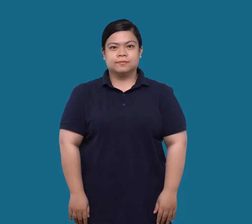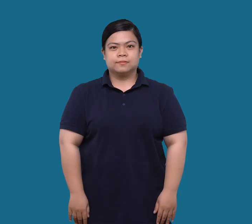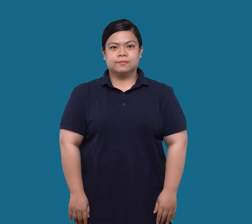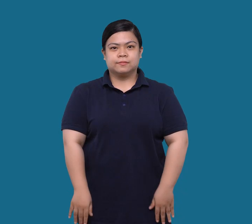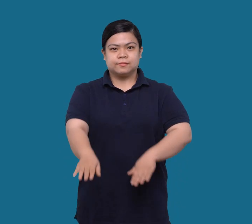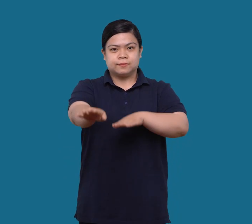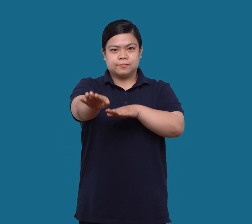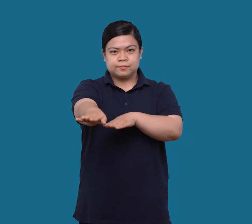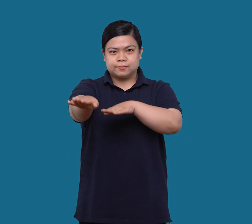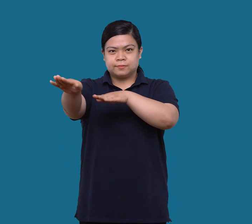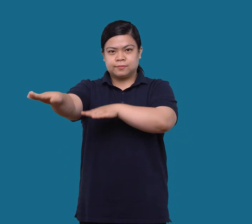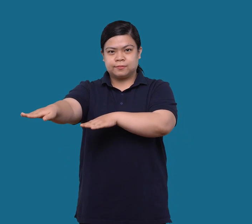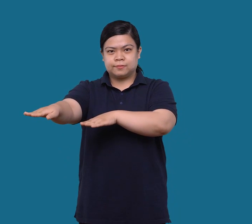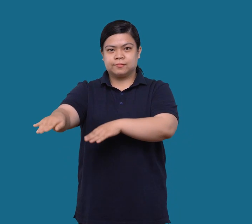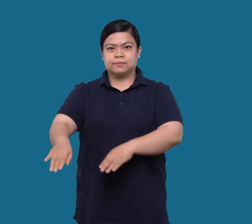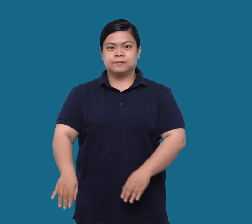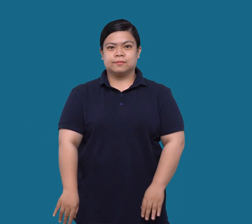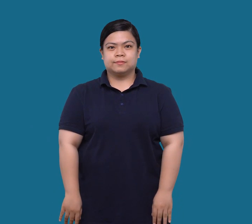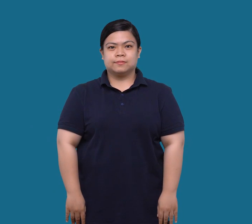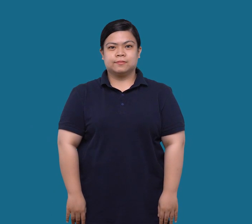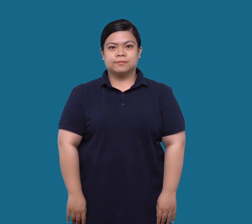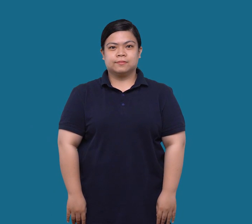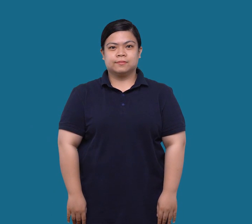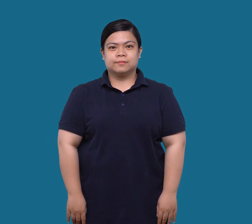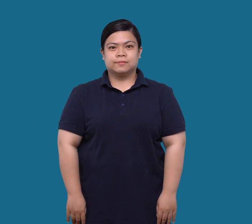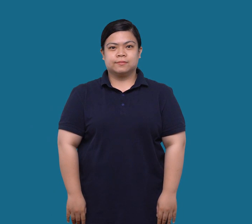công nghiệp